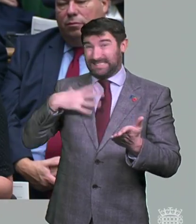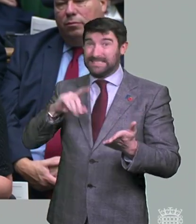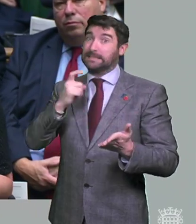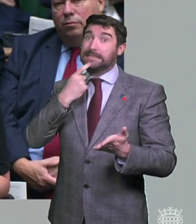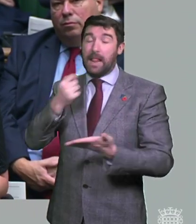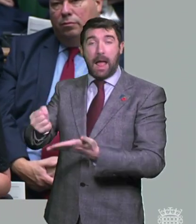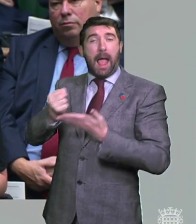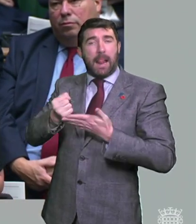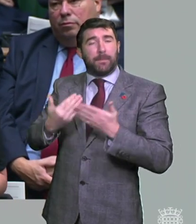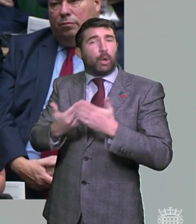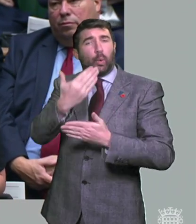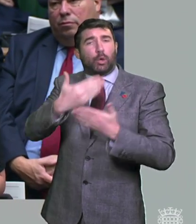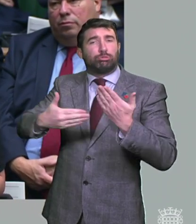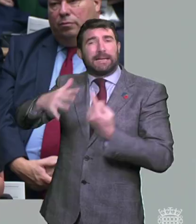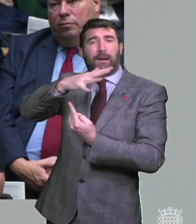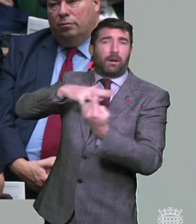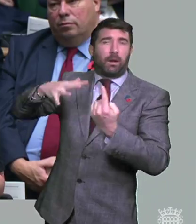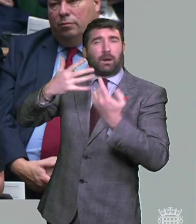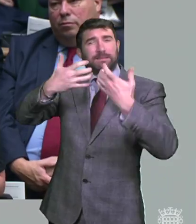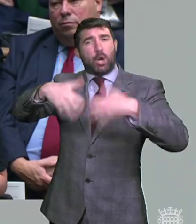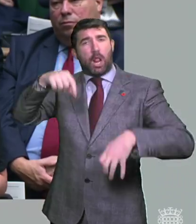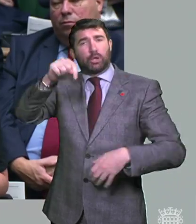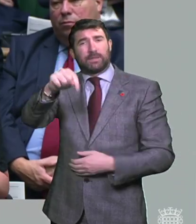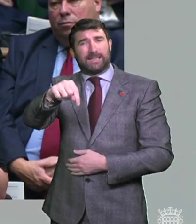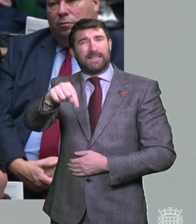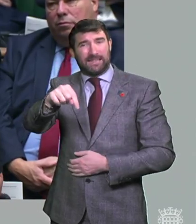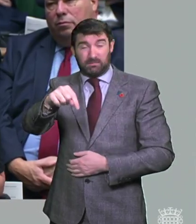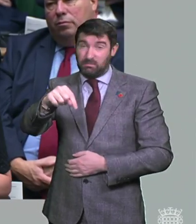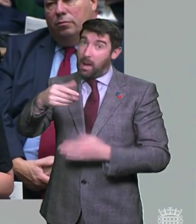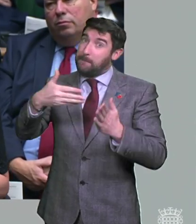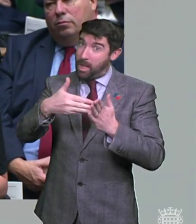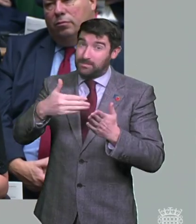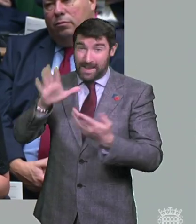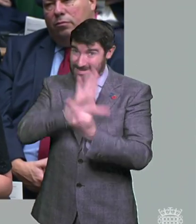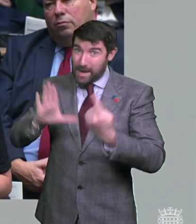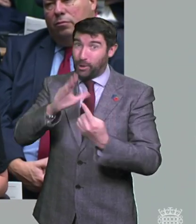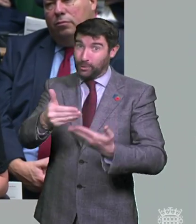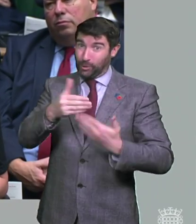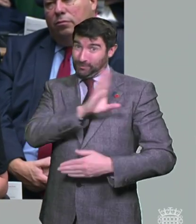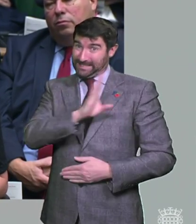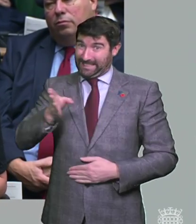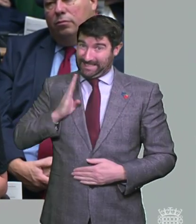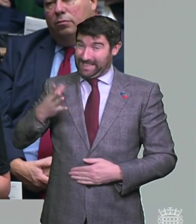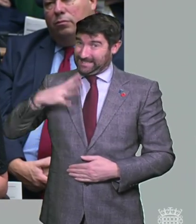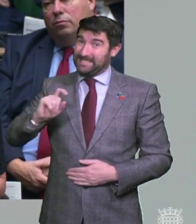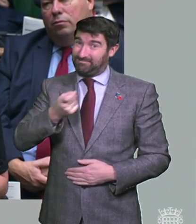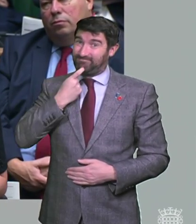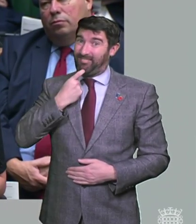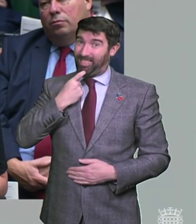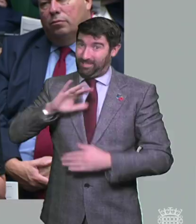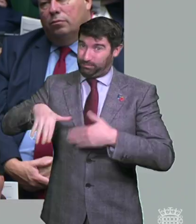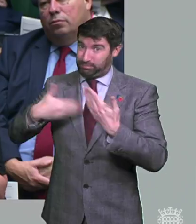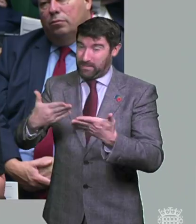Does the Prime Minister agree that our sovereign capability and our national security are dependent on a strong UK steel industry?